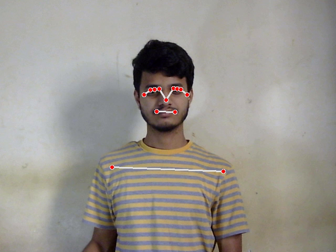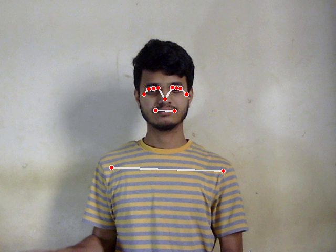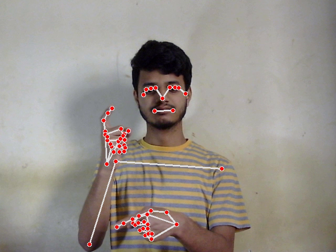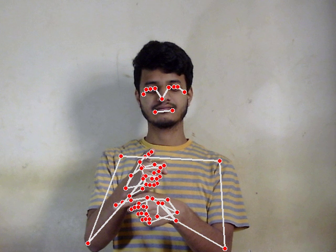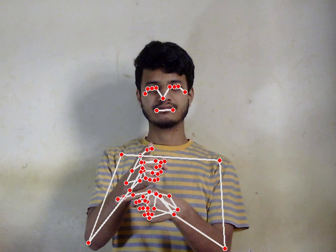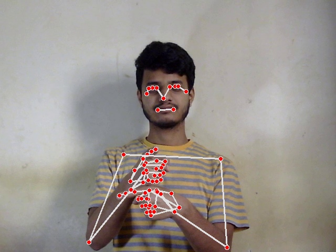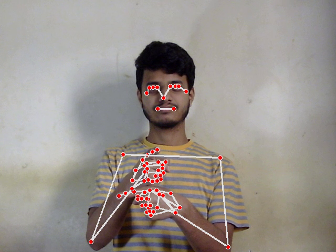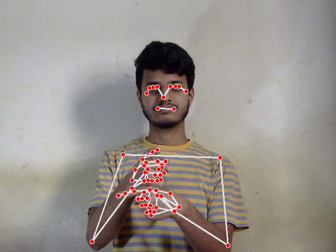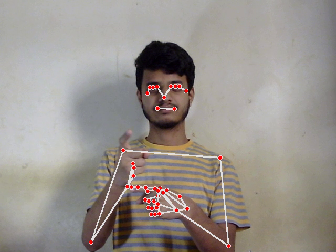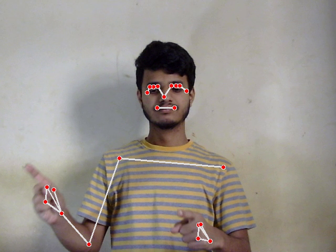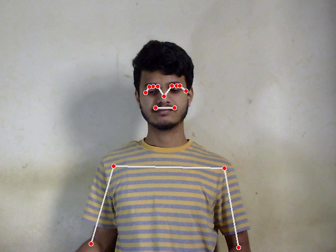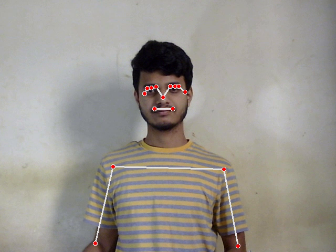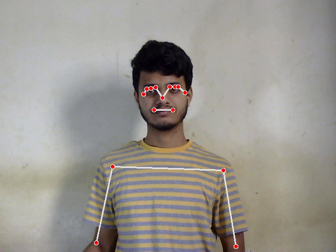right